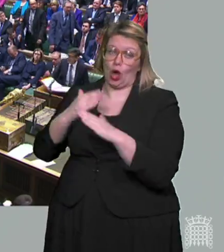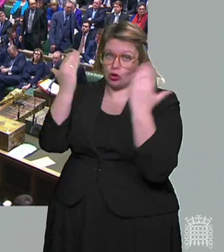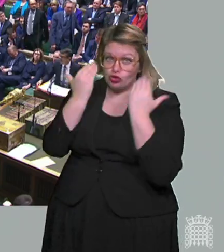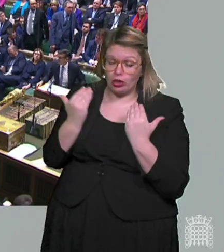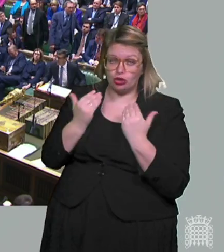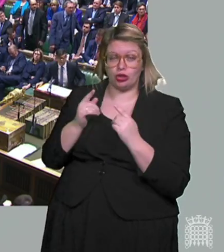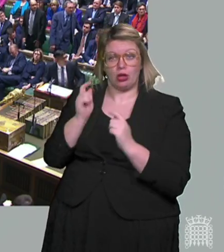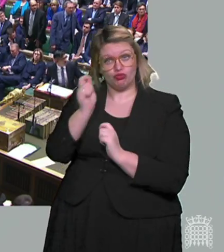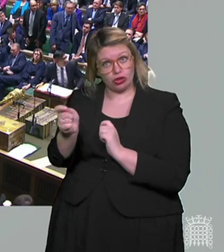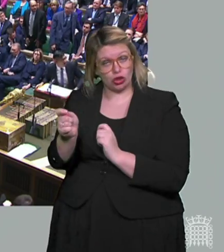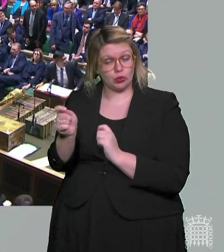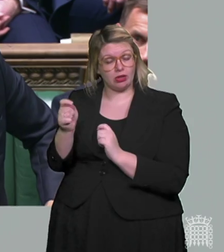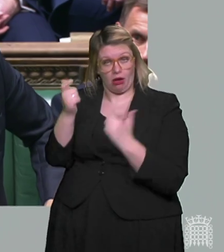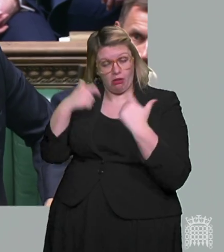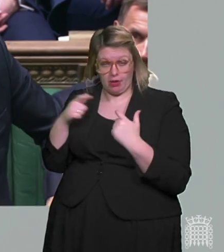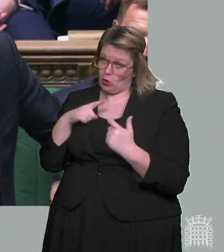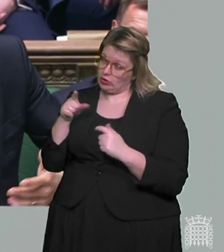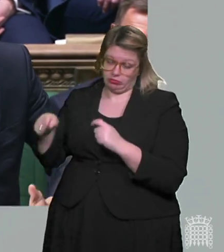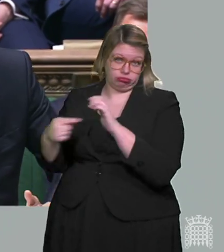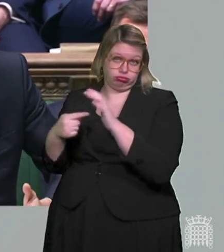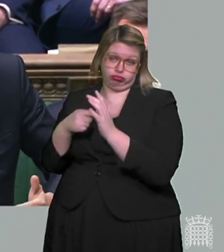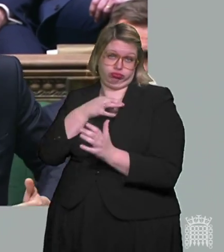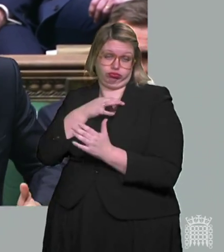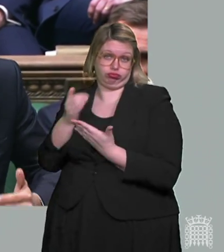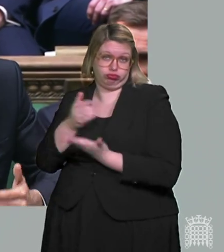I am very happy to meet the honourable and learned Lady.